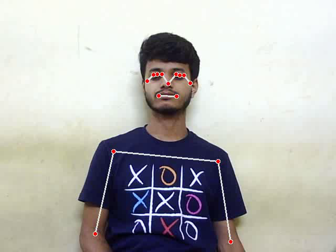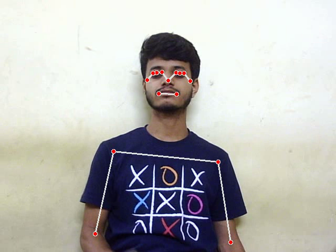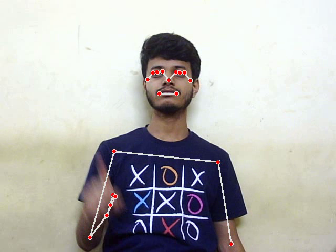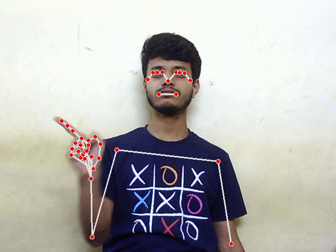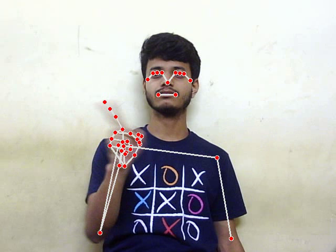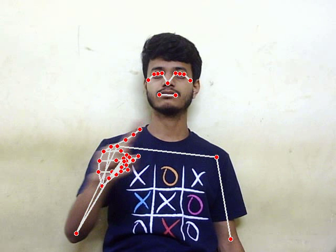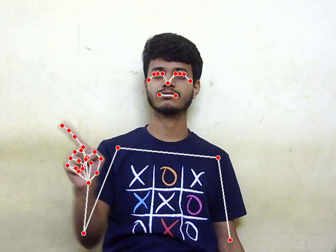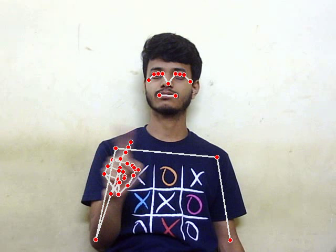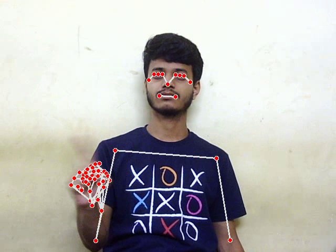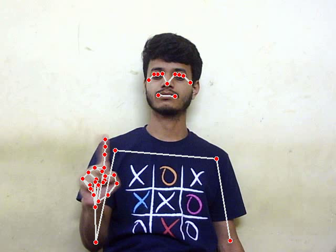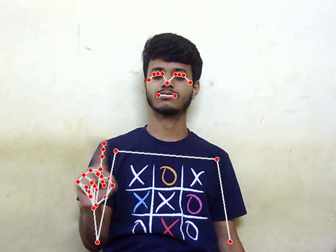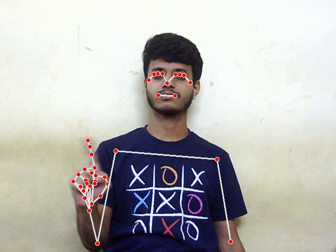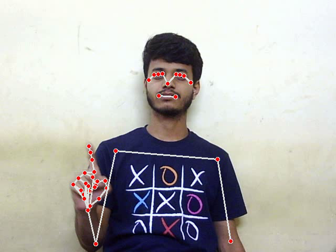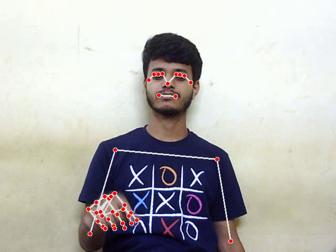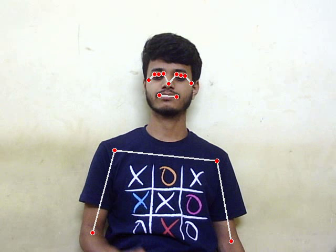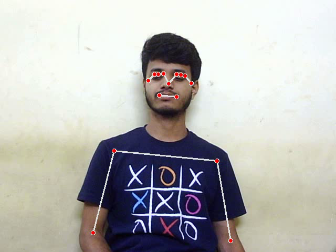where